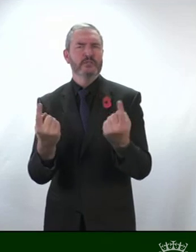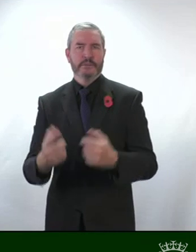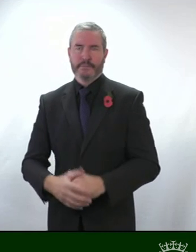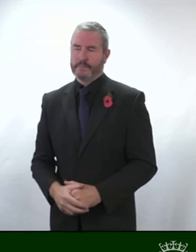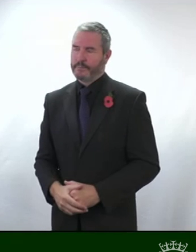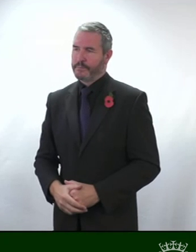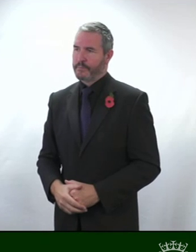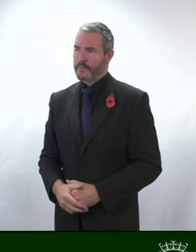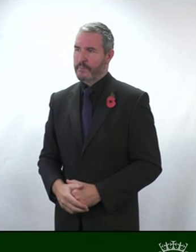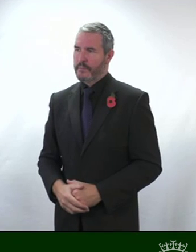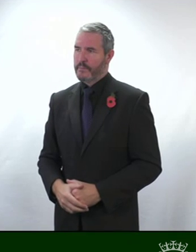Member for Islington North ?